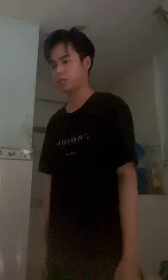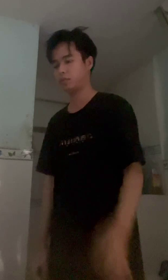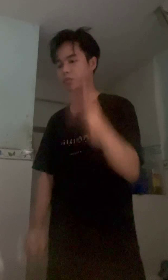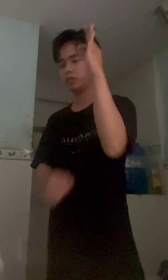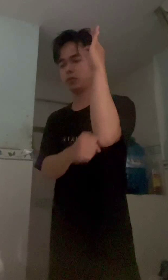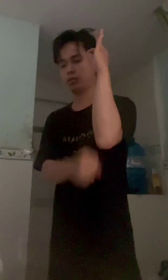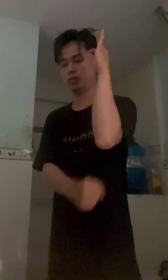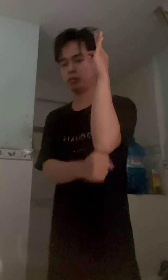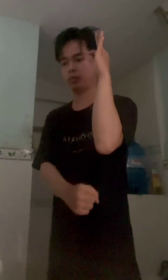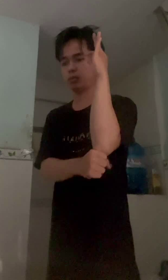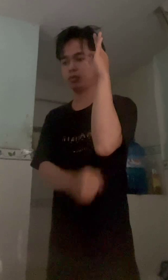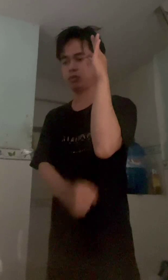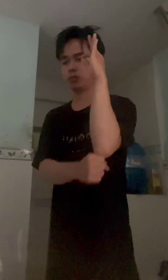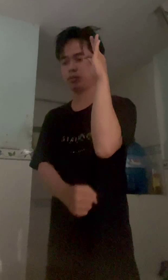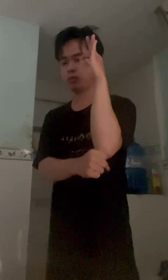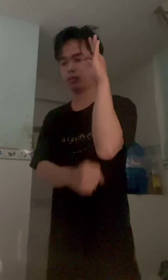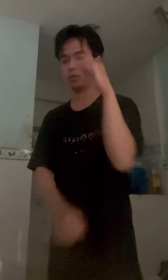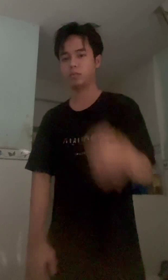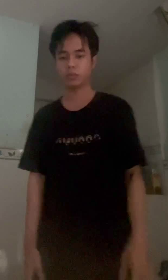buoi trua